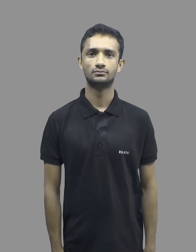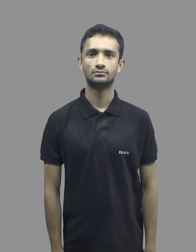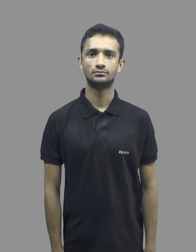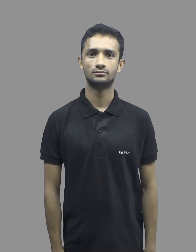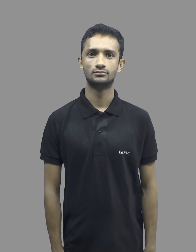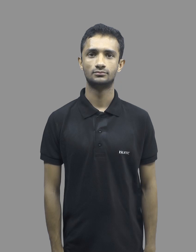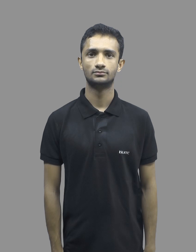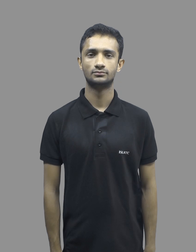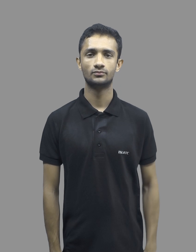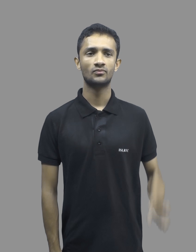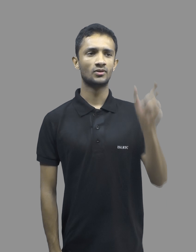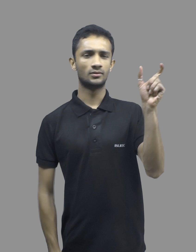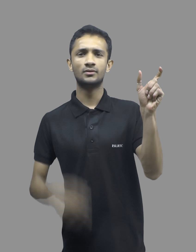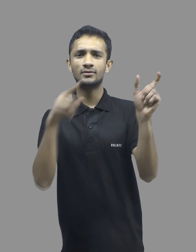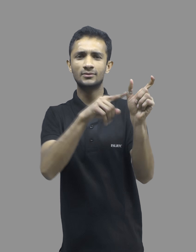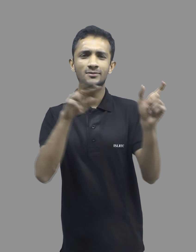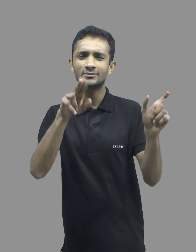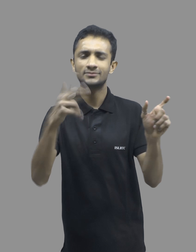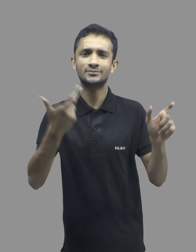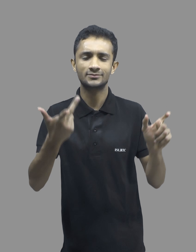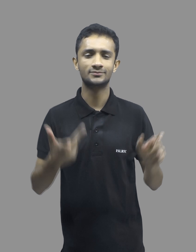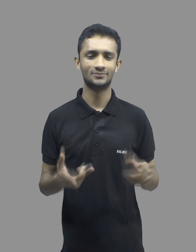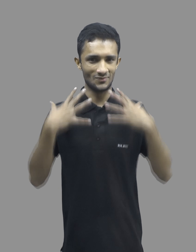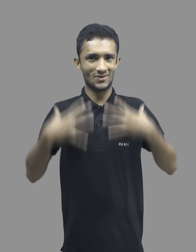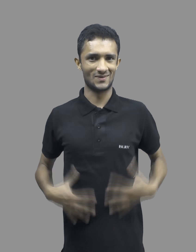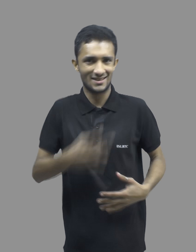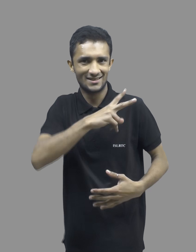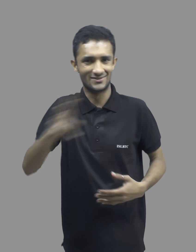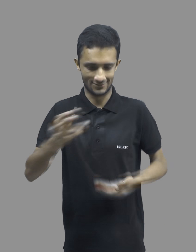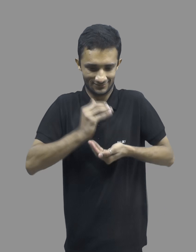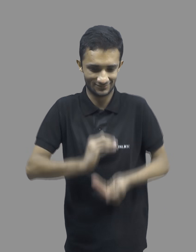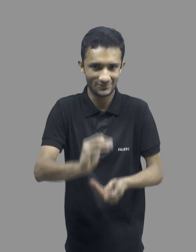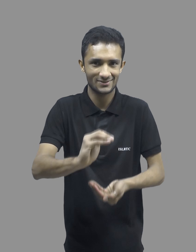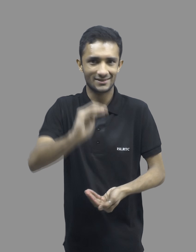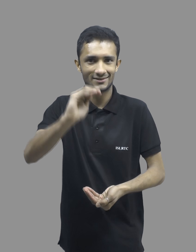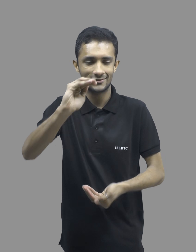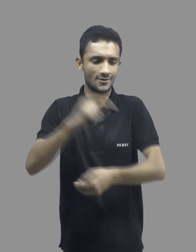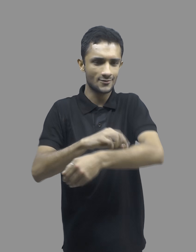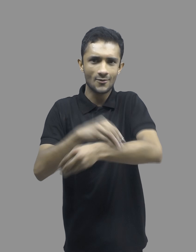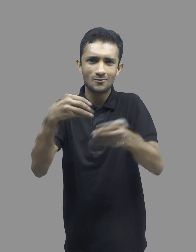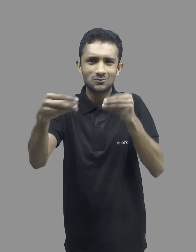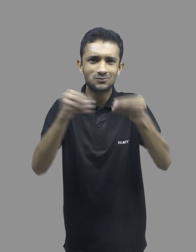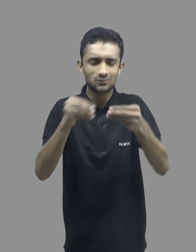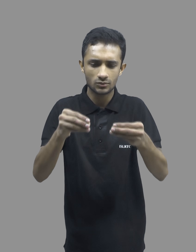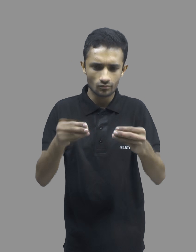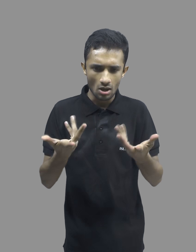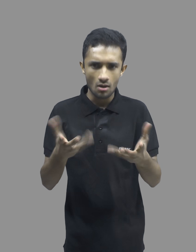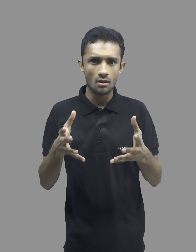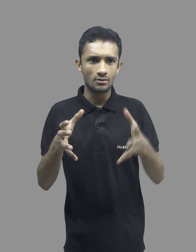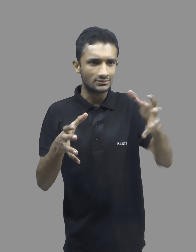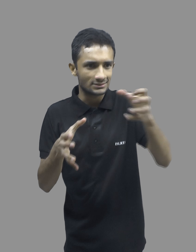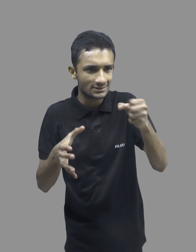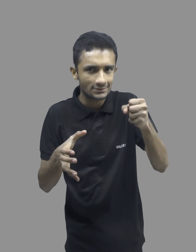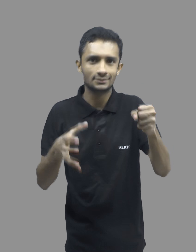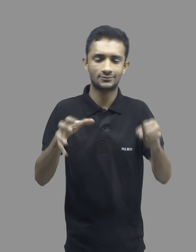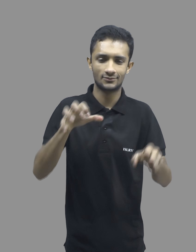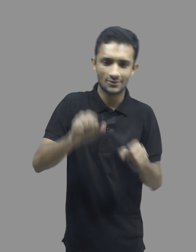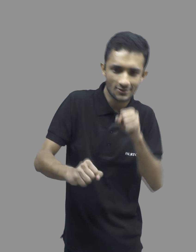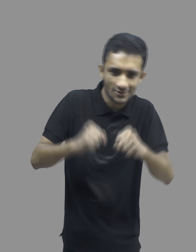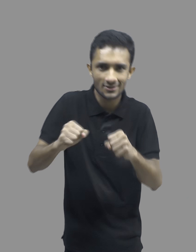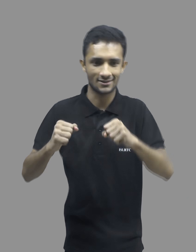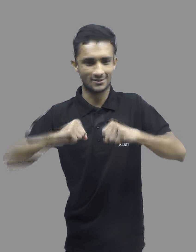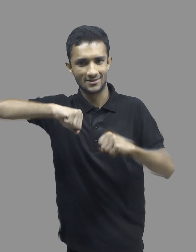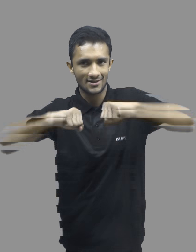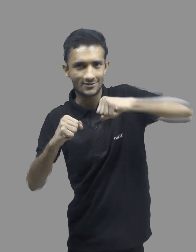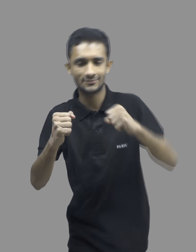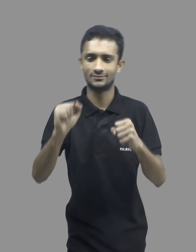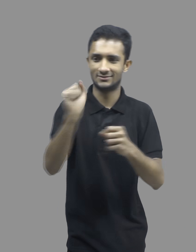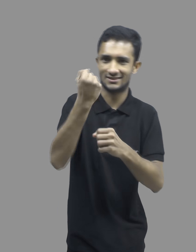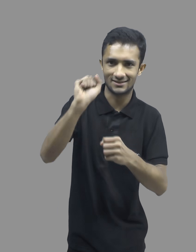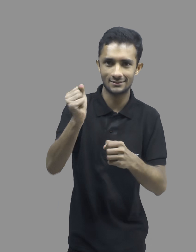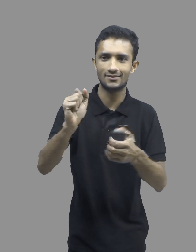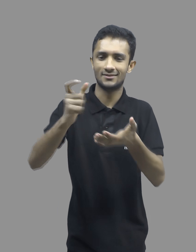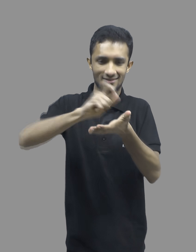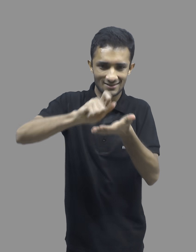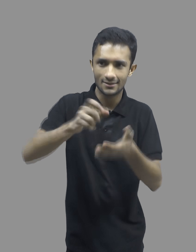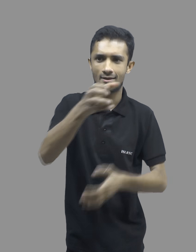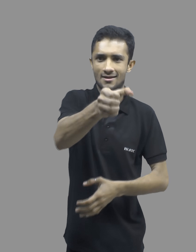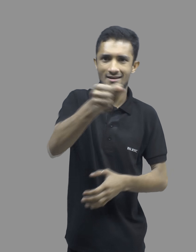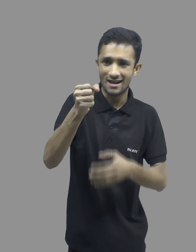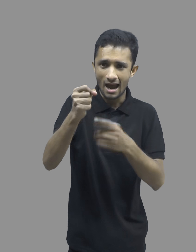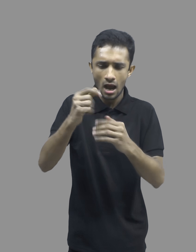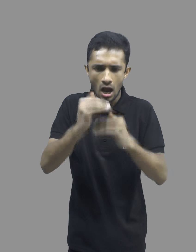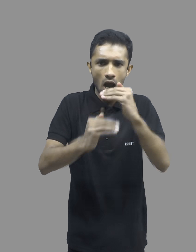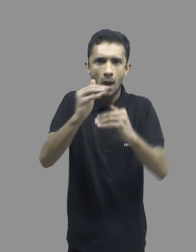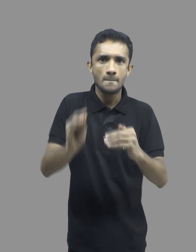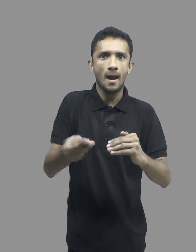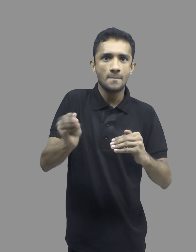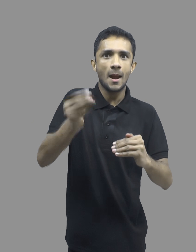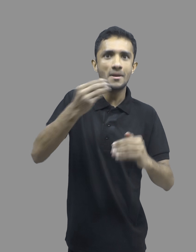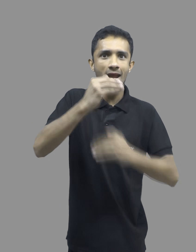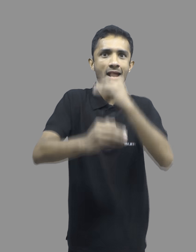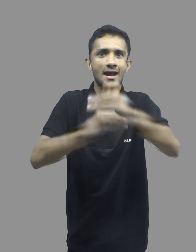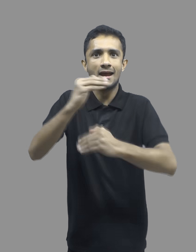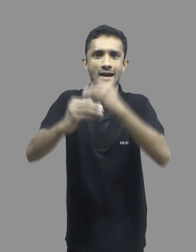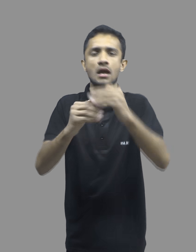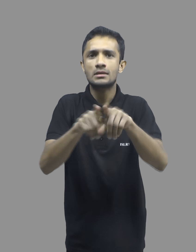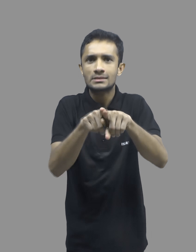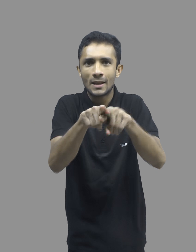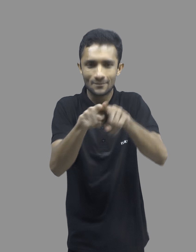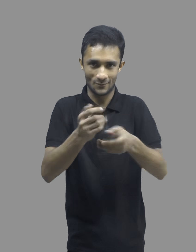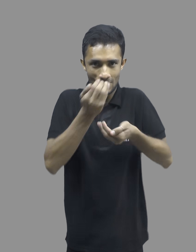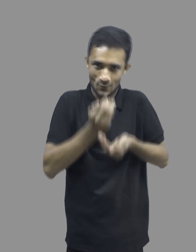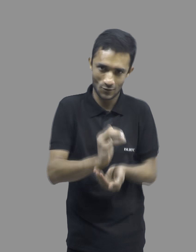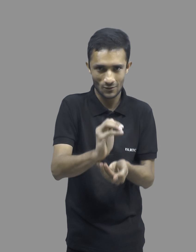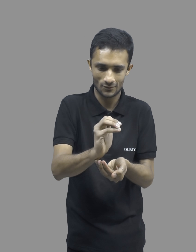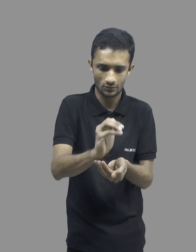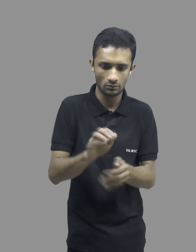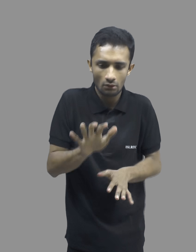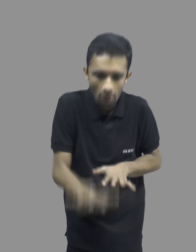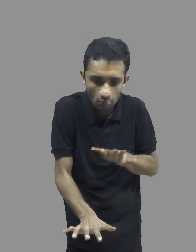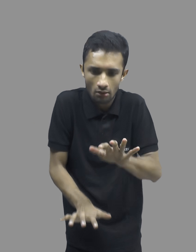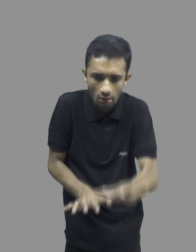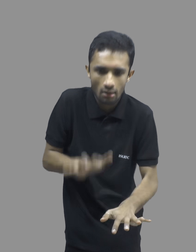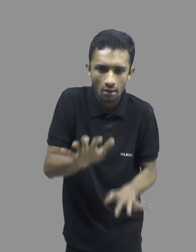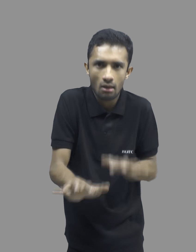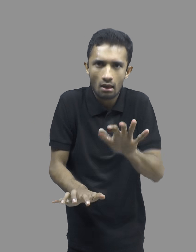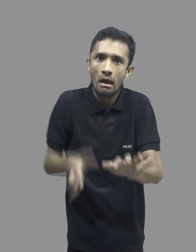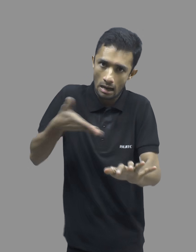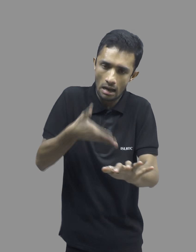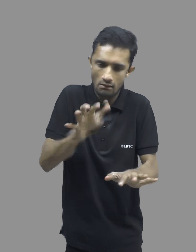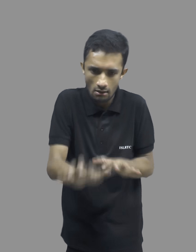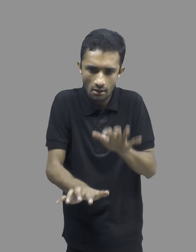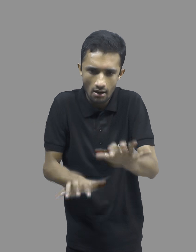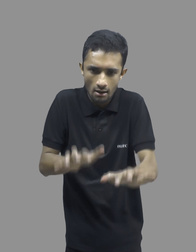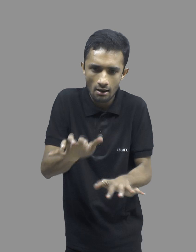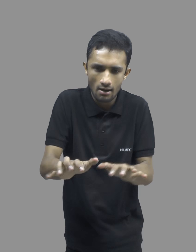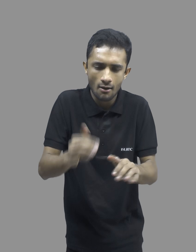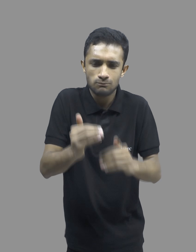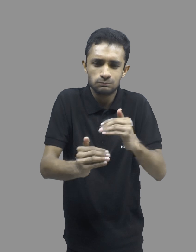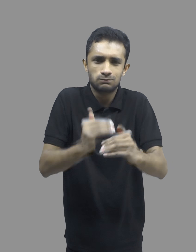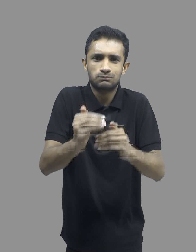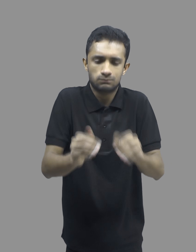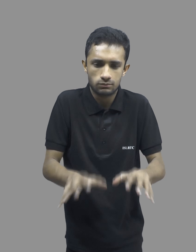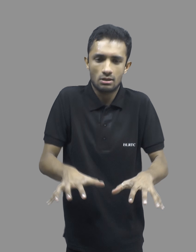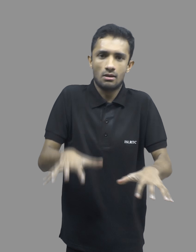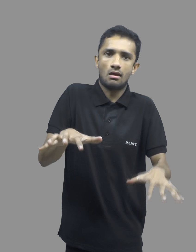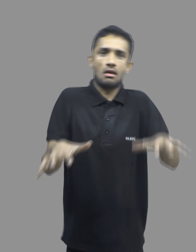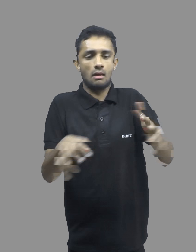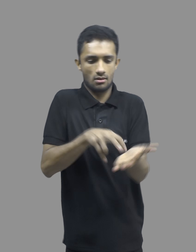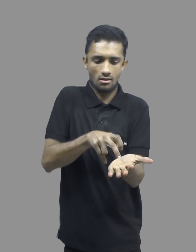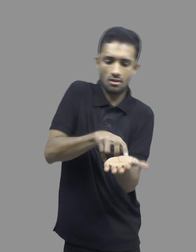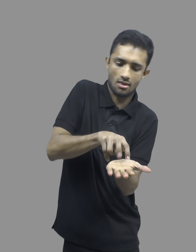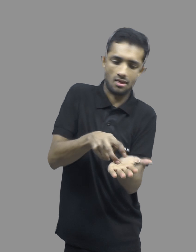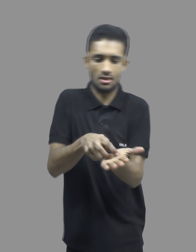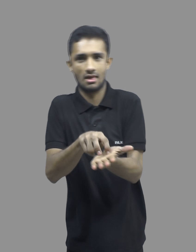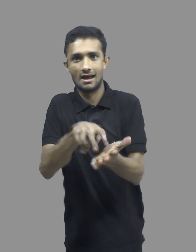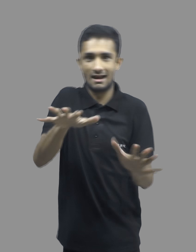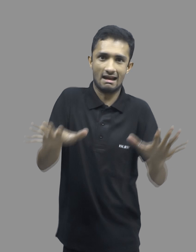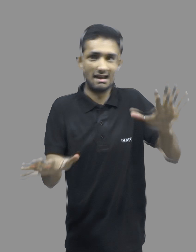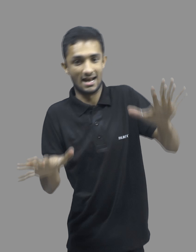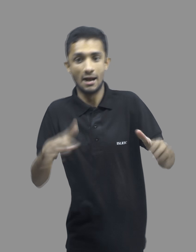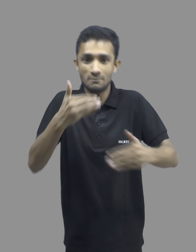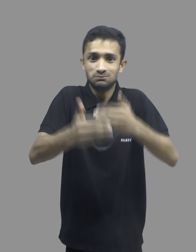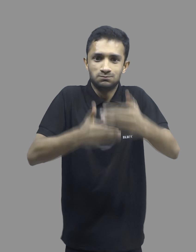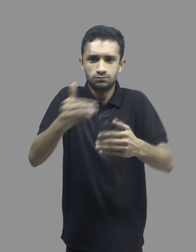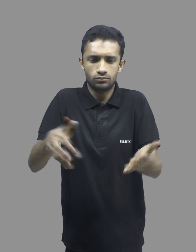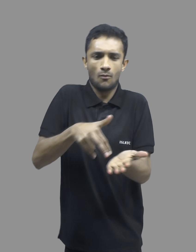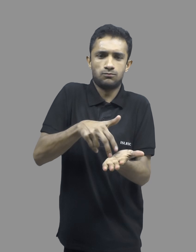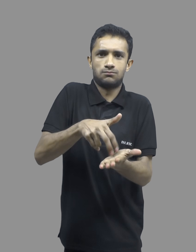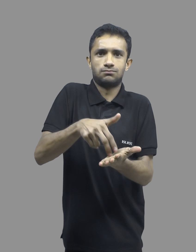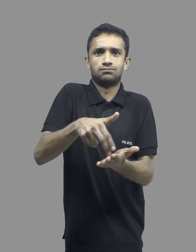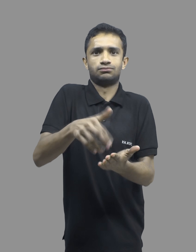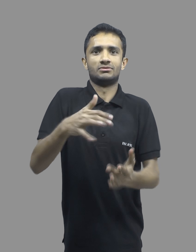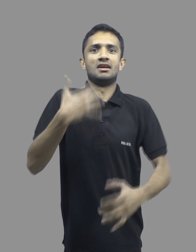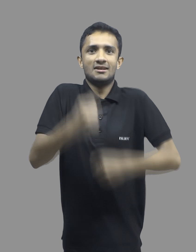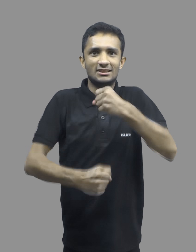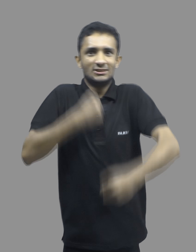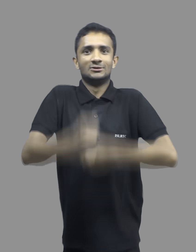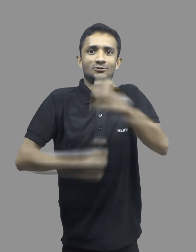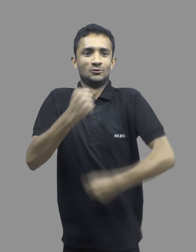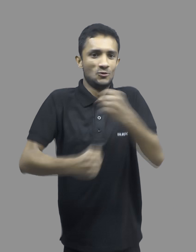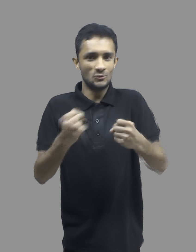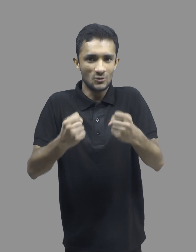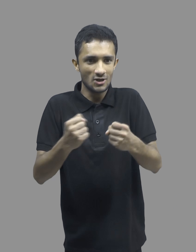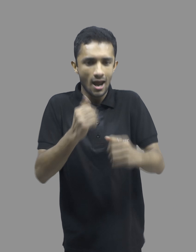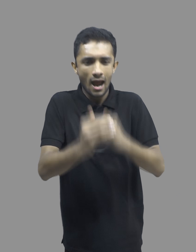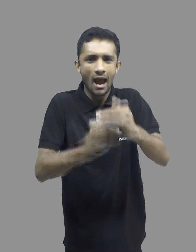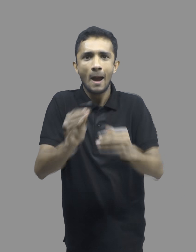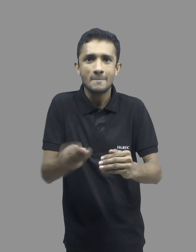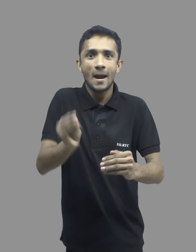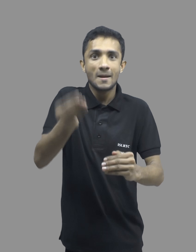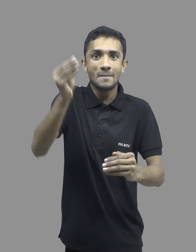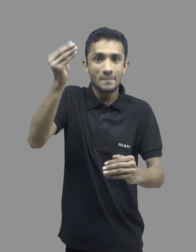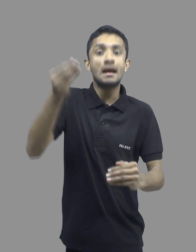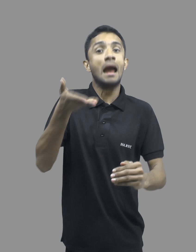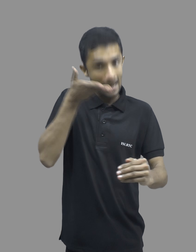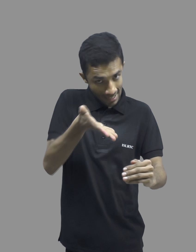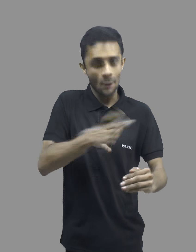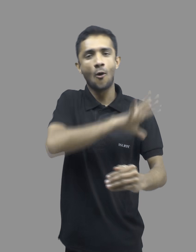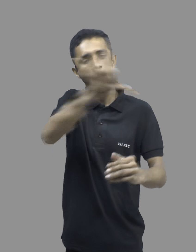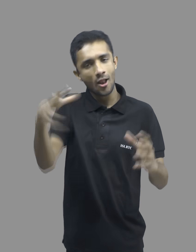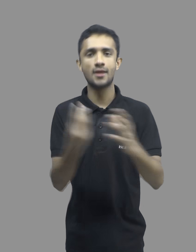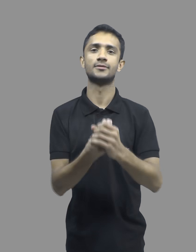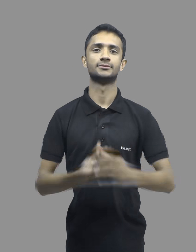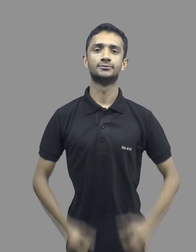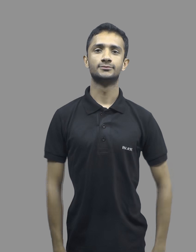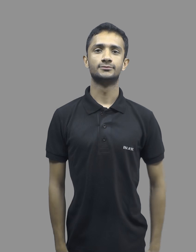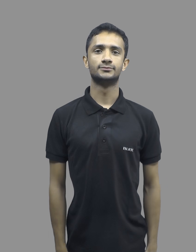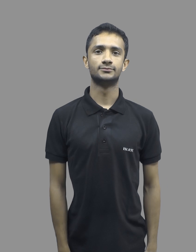Motor Skills